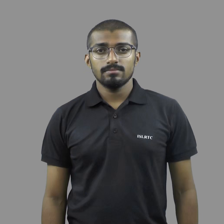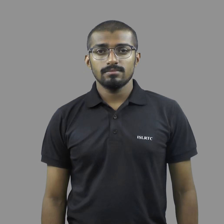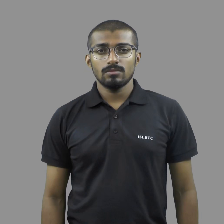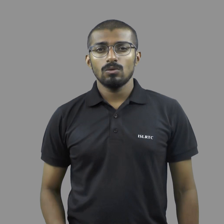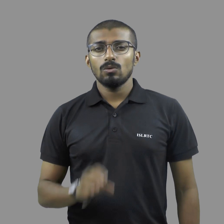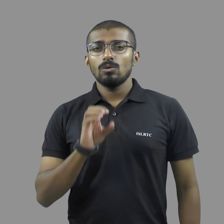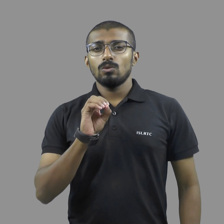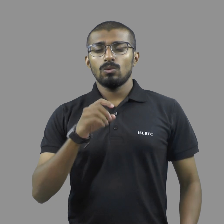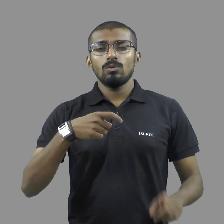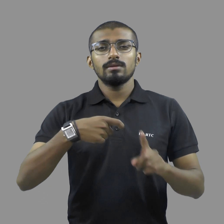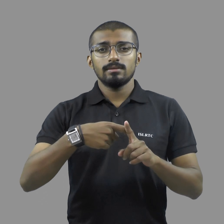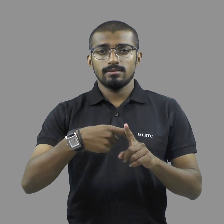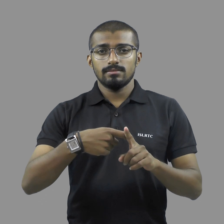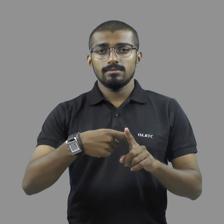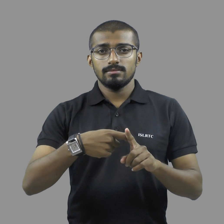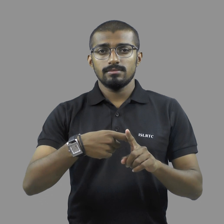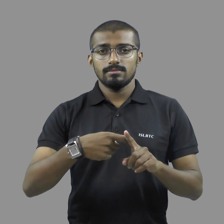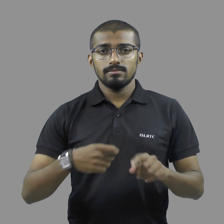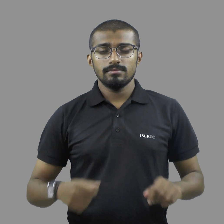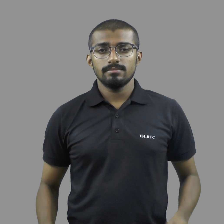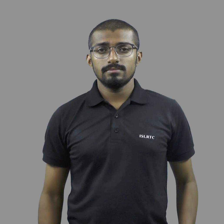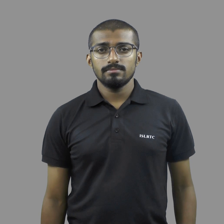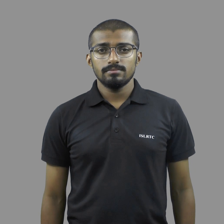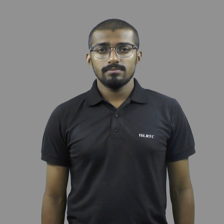Okay